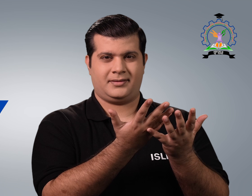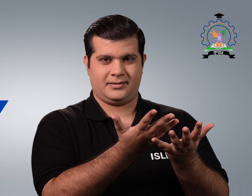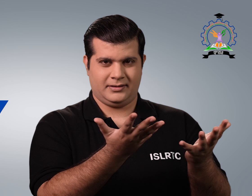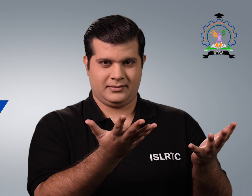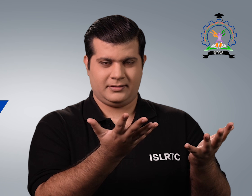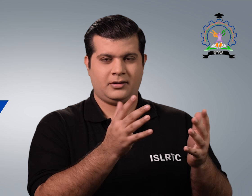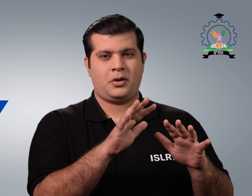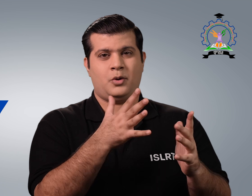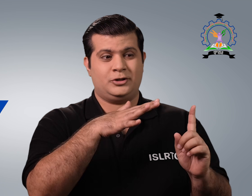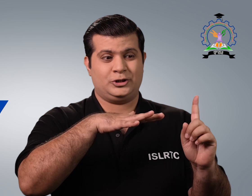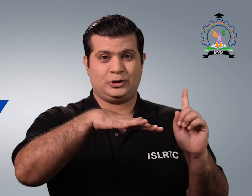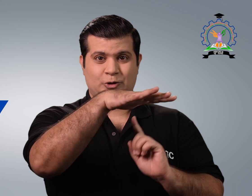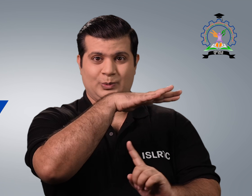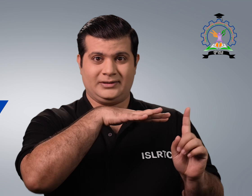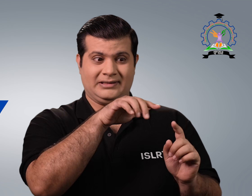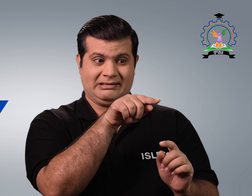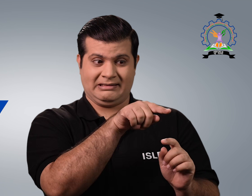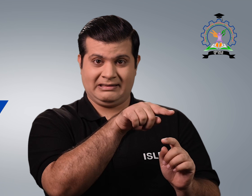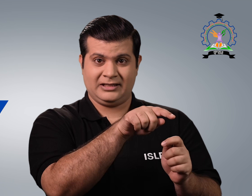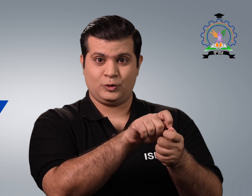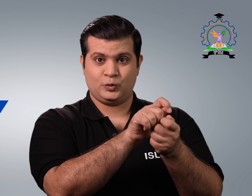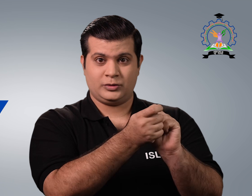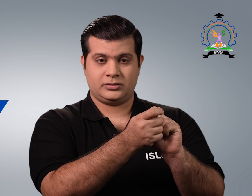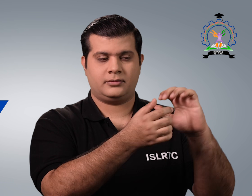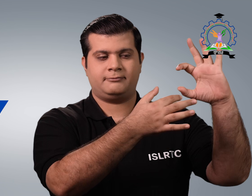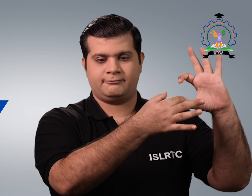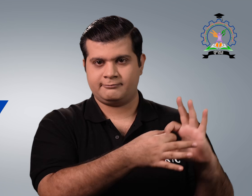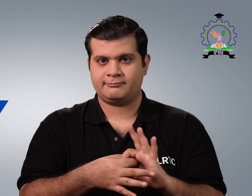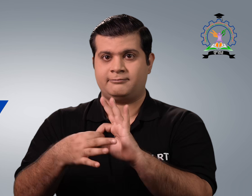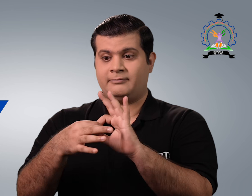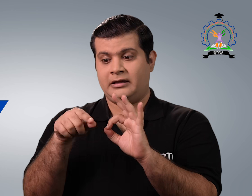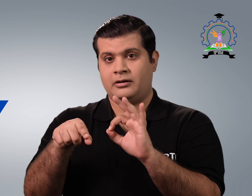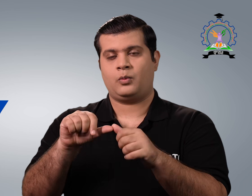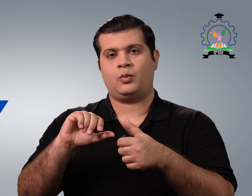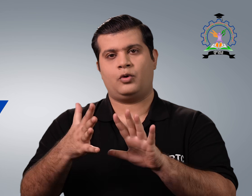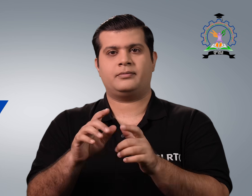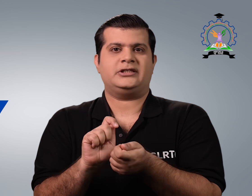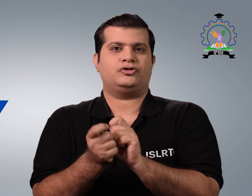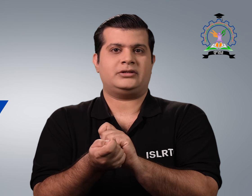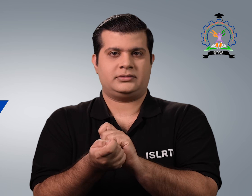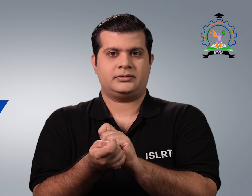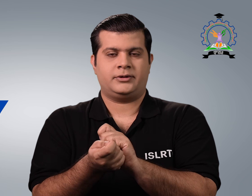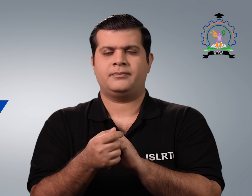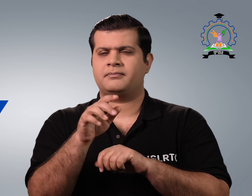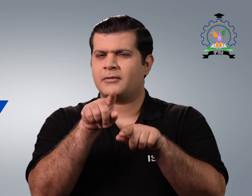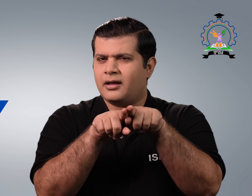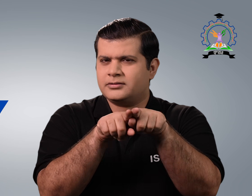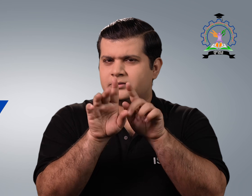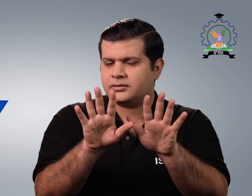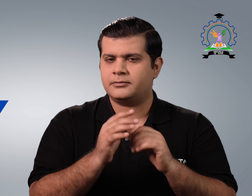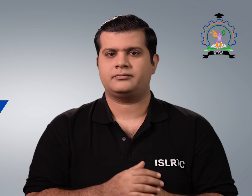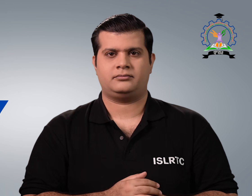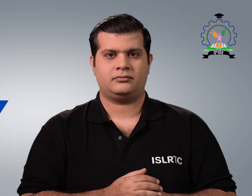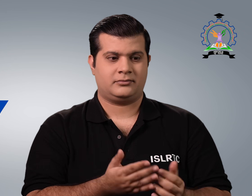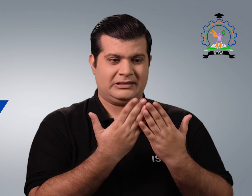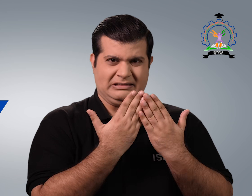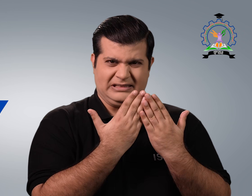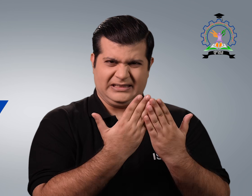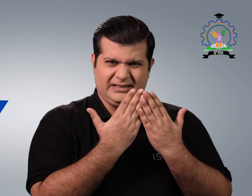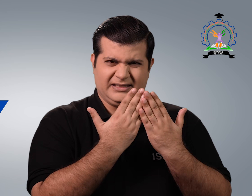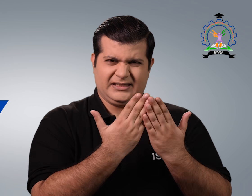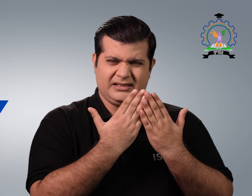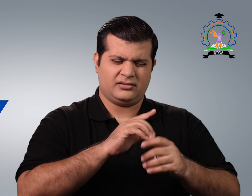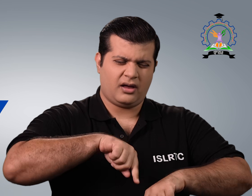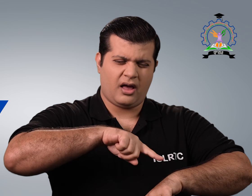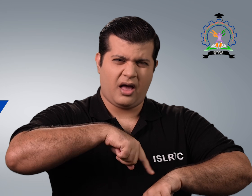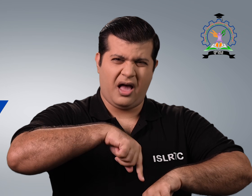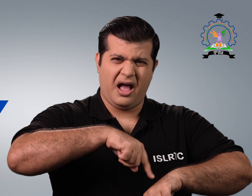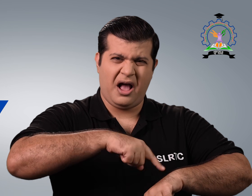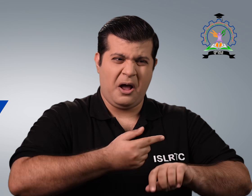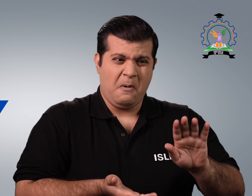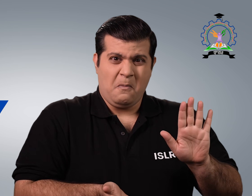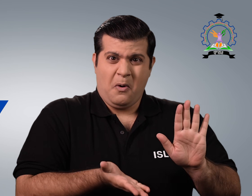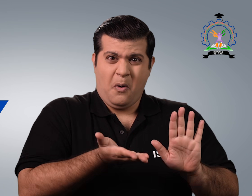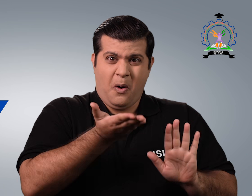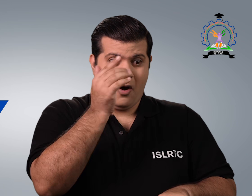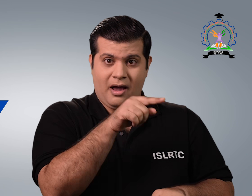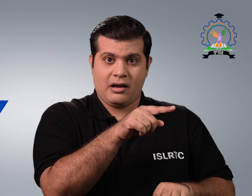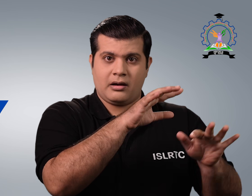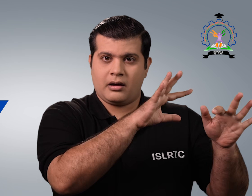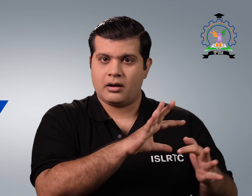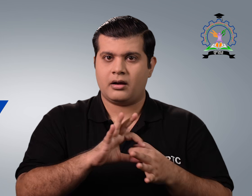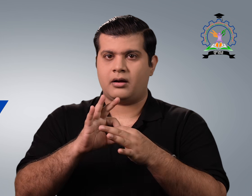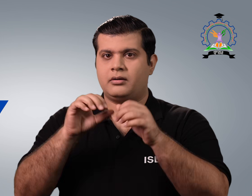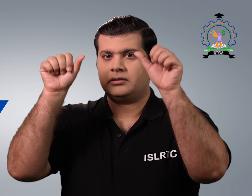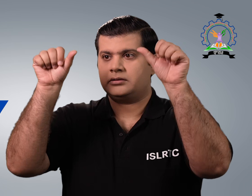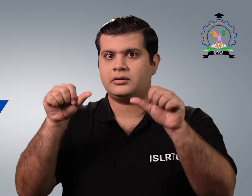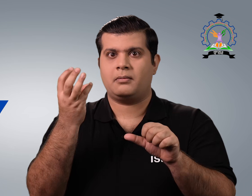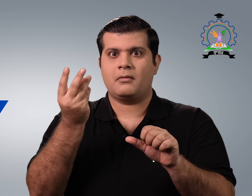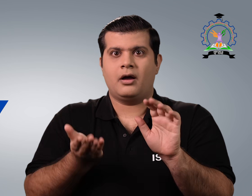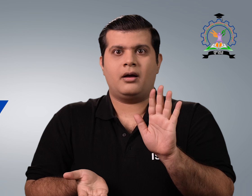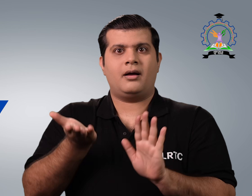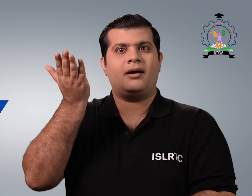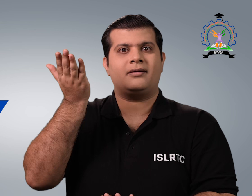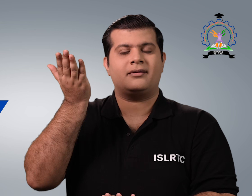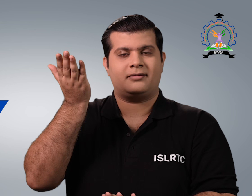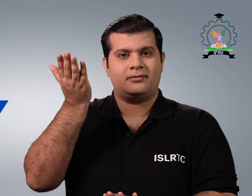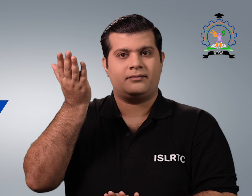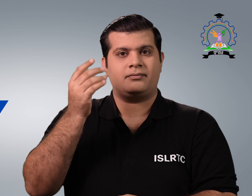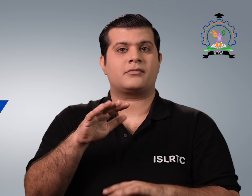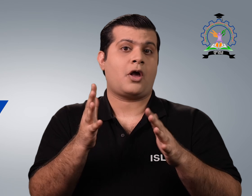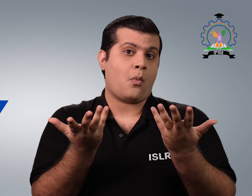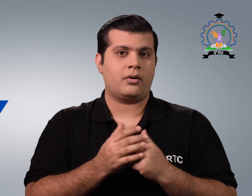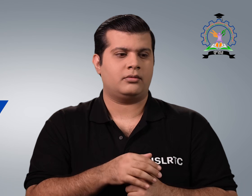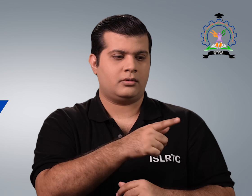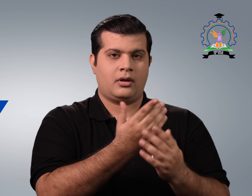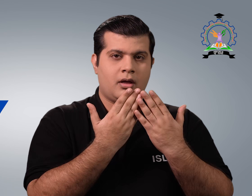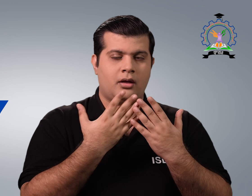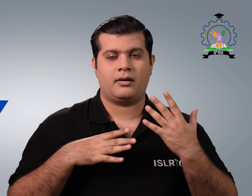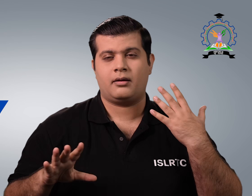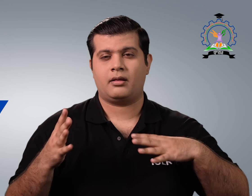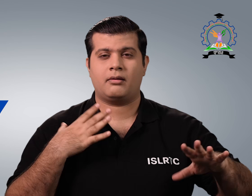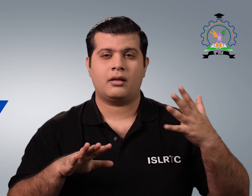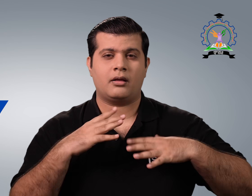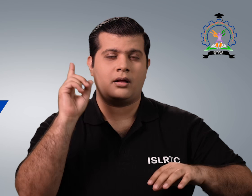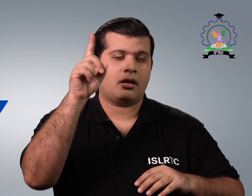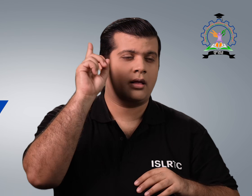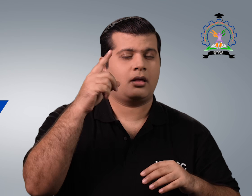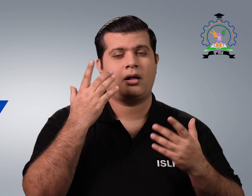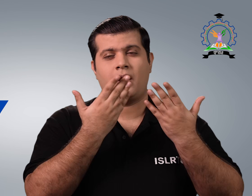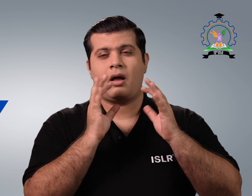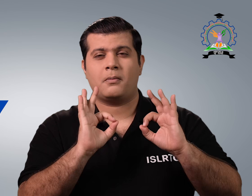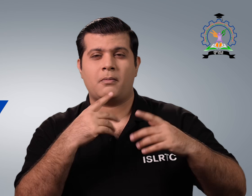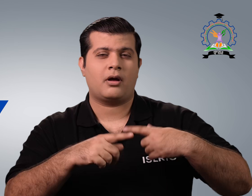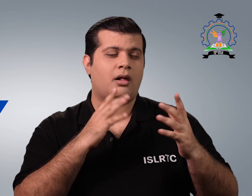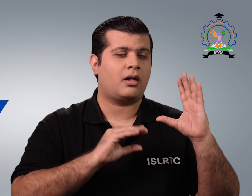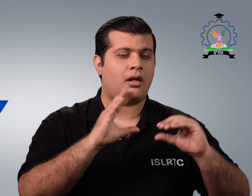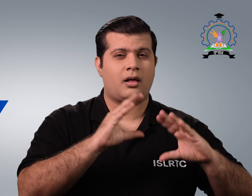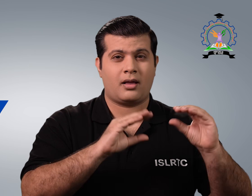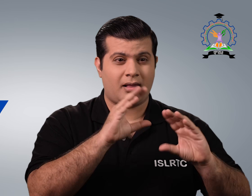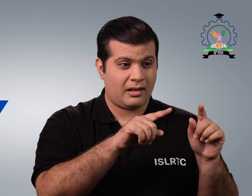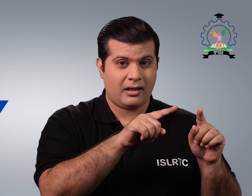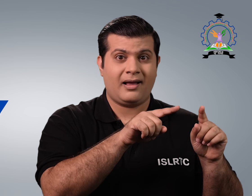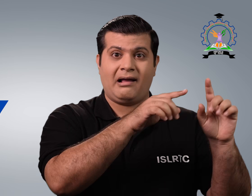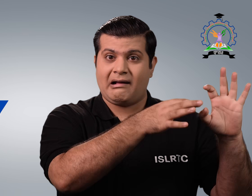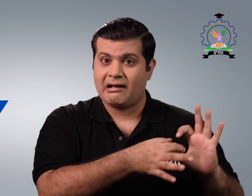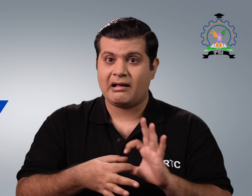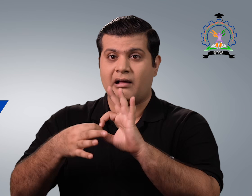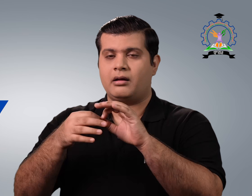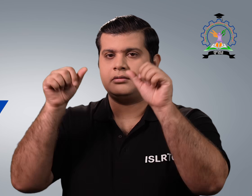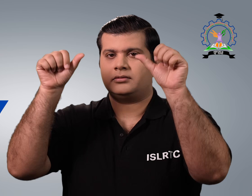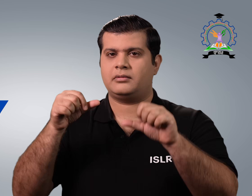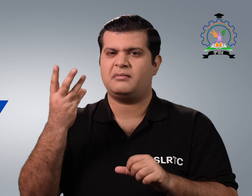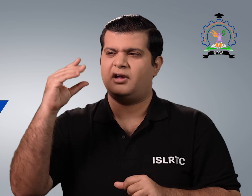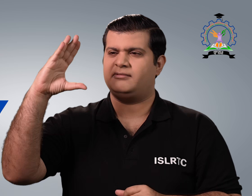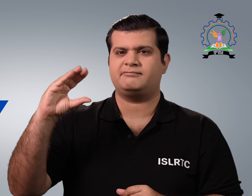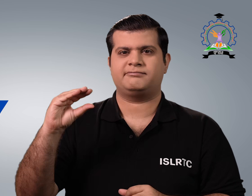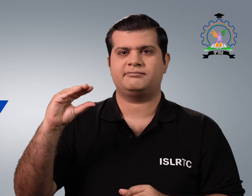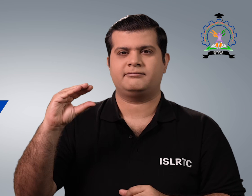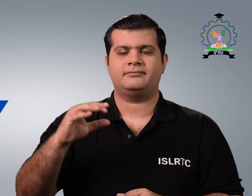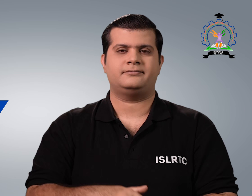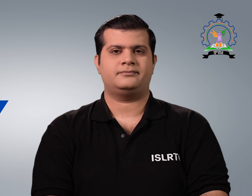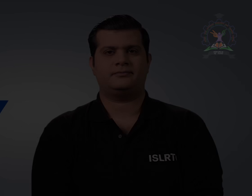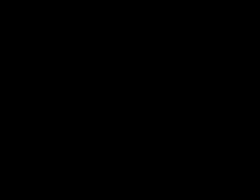Correlation refers to a situation where changes in one variable are associated with changes in another. Studying for hours correlates with achieving higher marks in the exam. Not taking studies seriously correlates to lower marks in the exam.